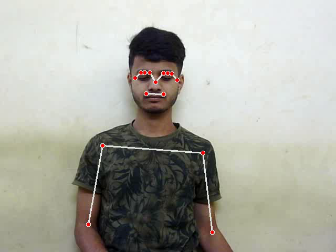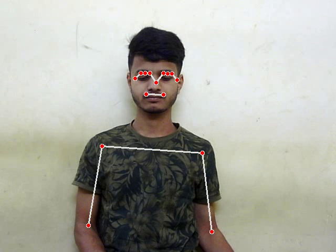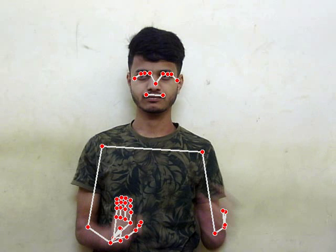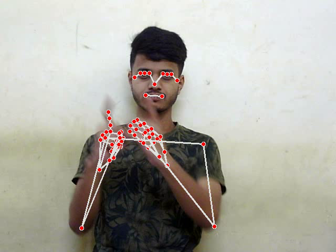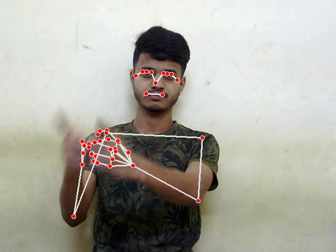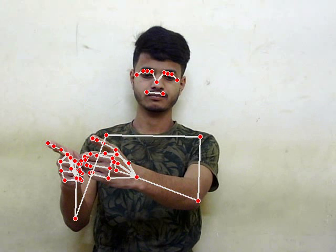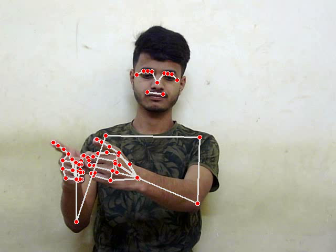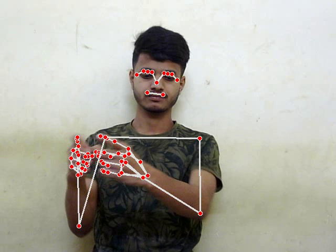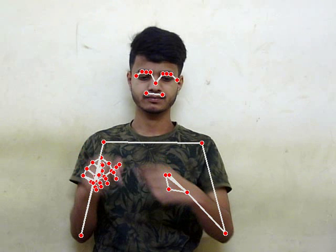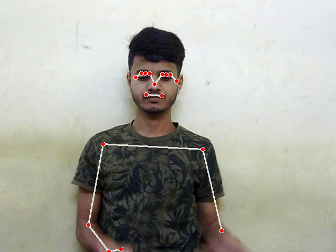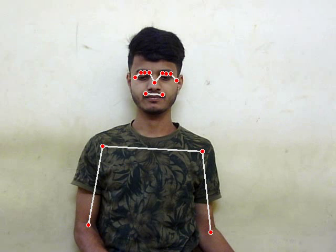go